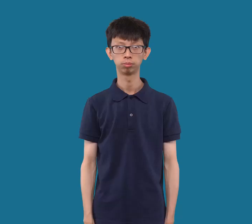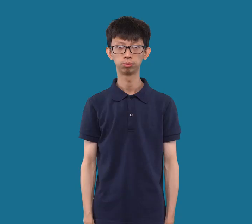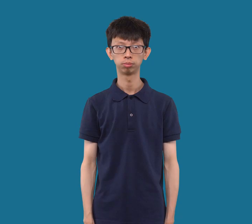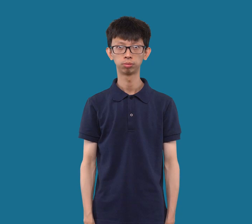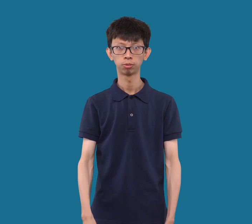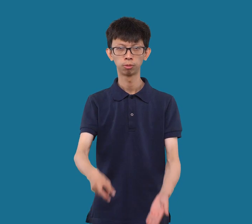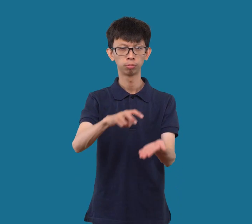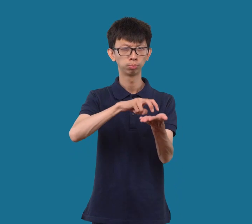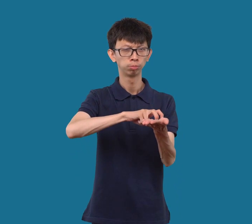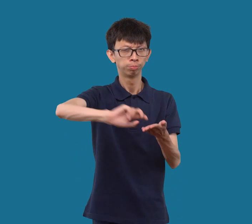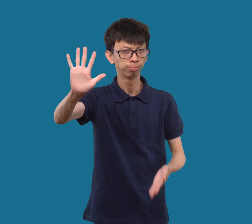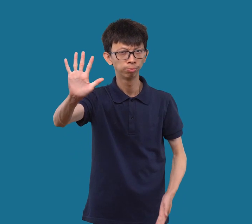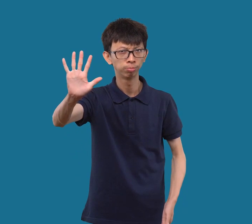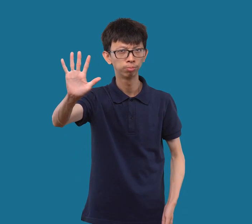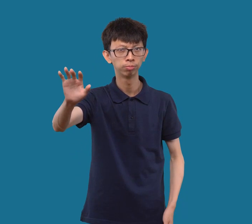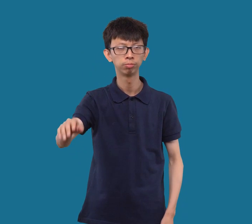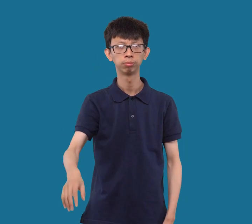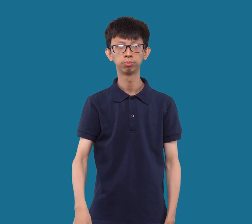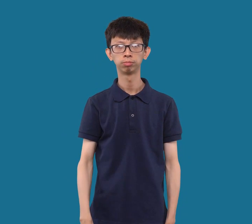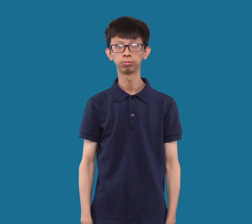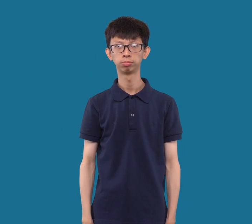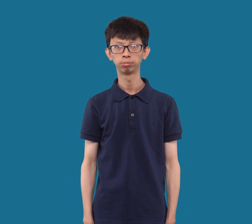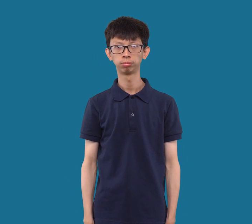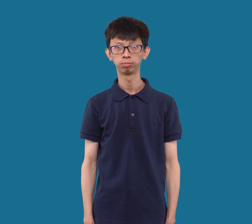dũng cảm